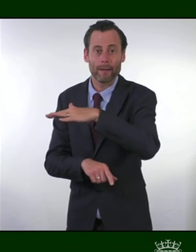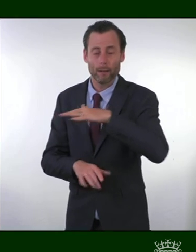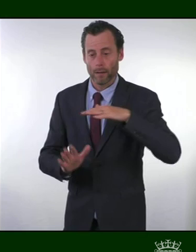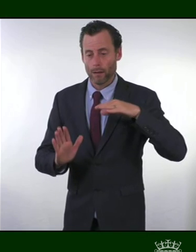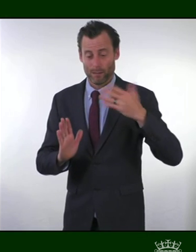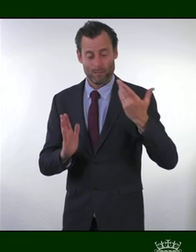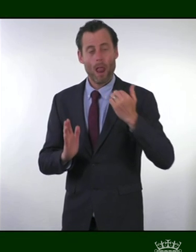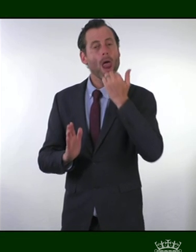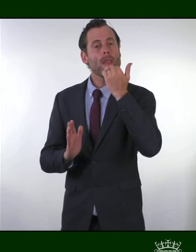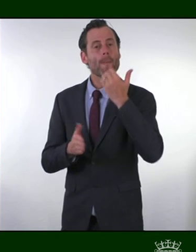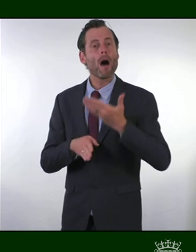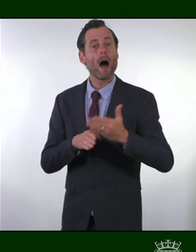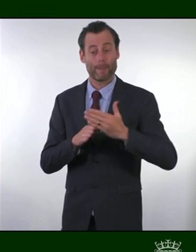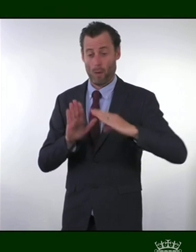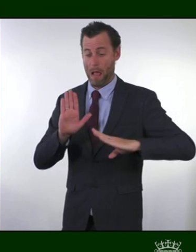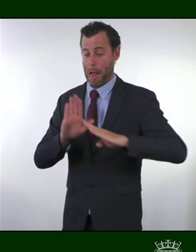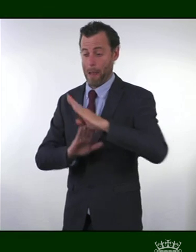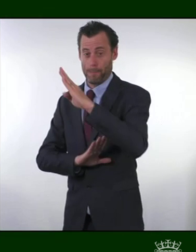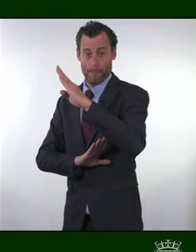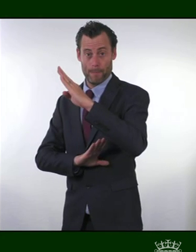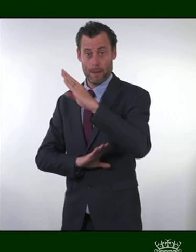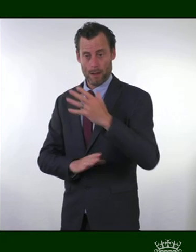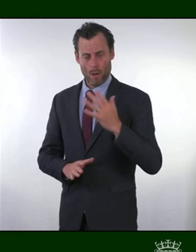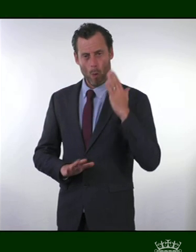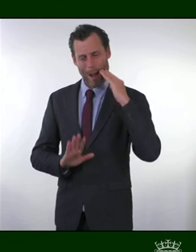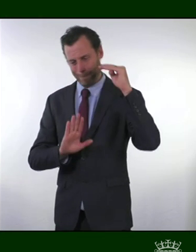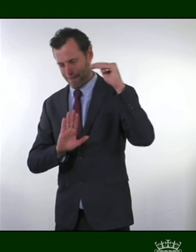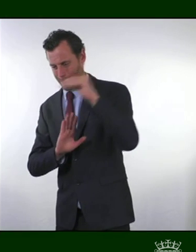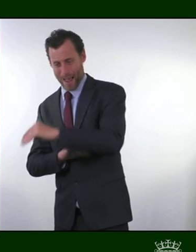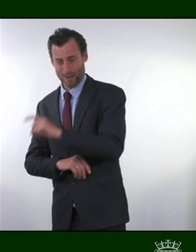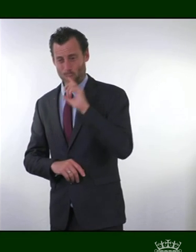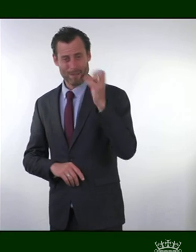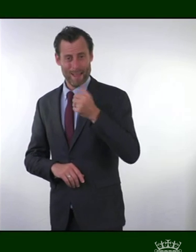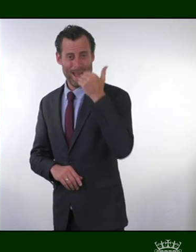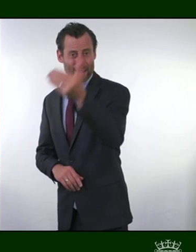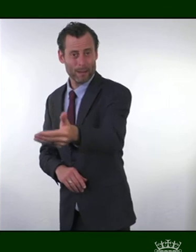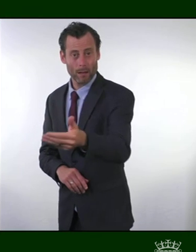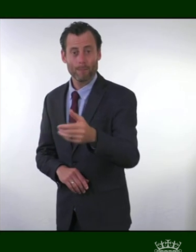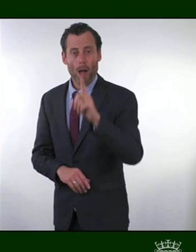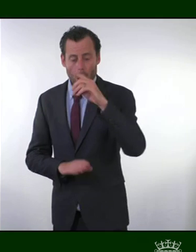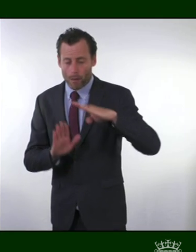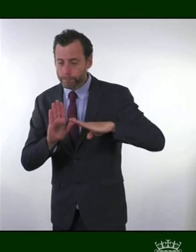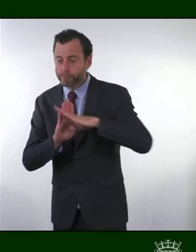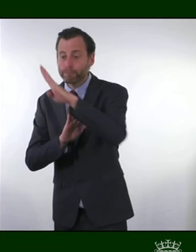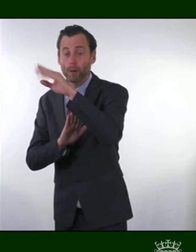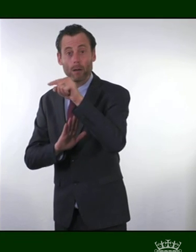The levels of unemployment that this country saw in the past were not just an economic waste; they ruined lives.